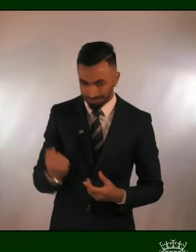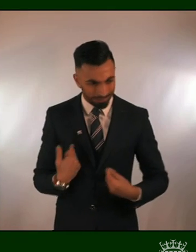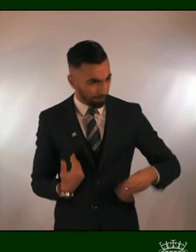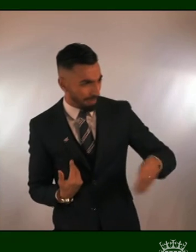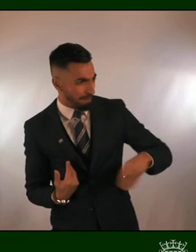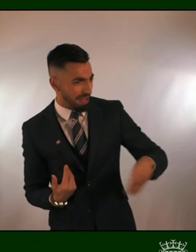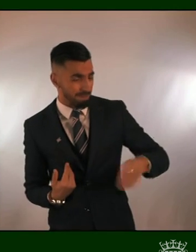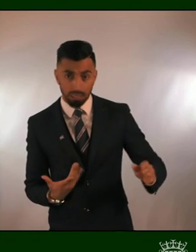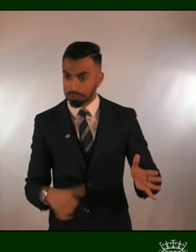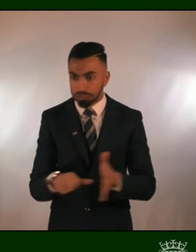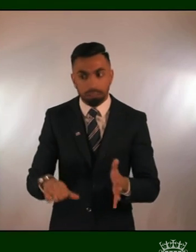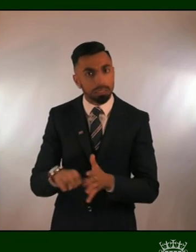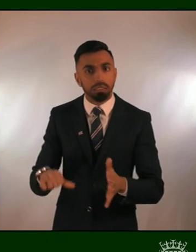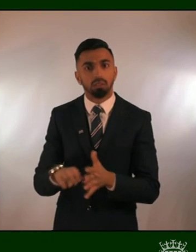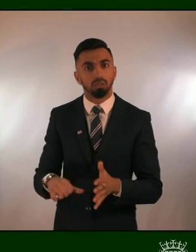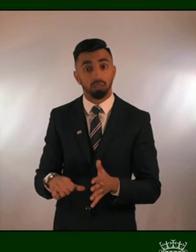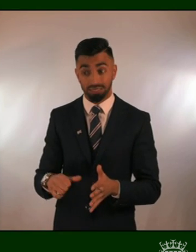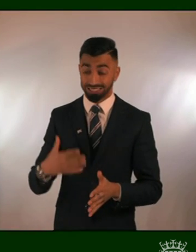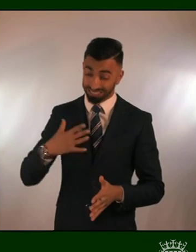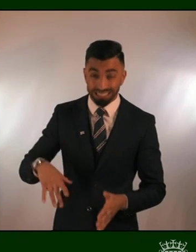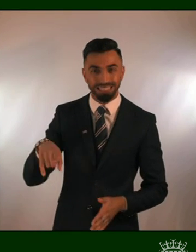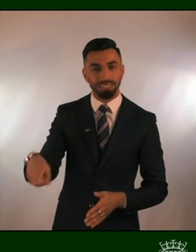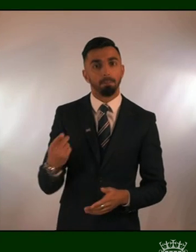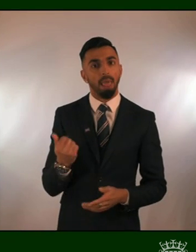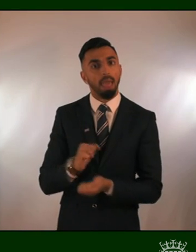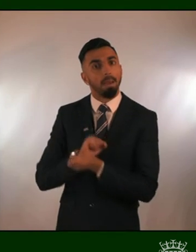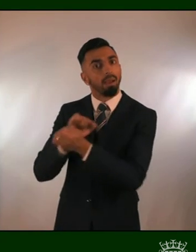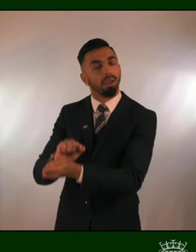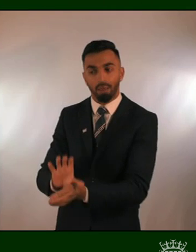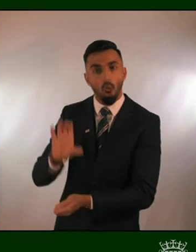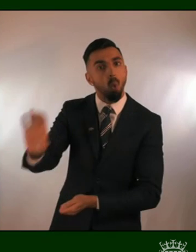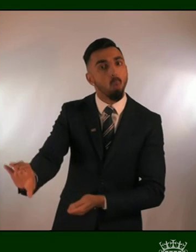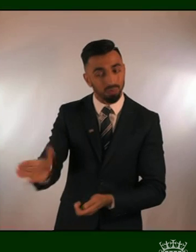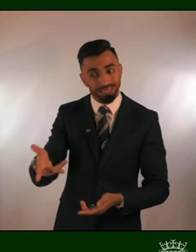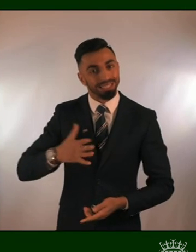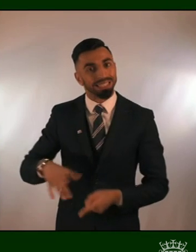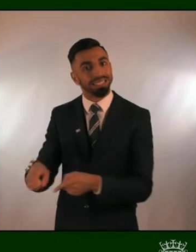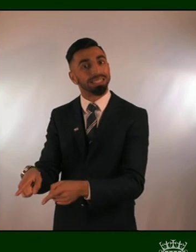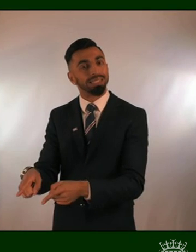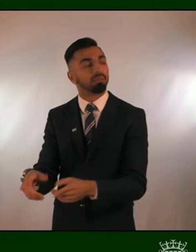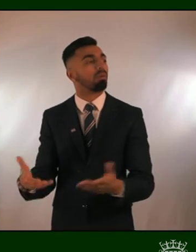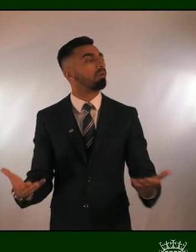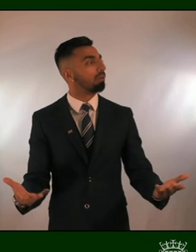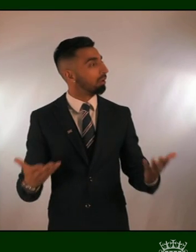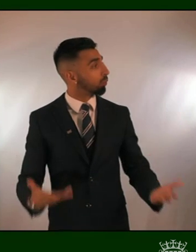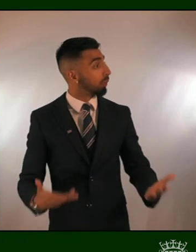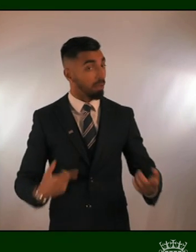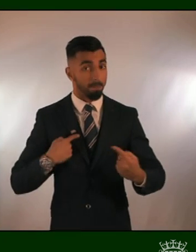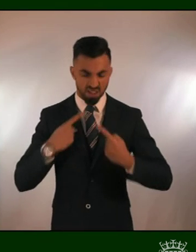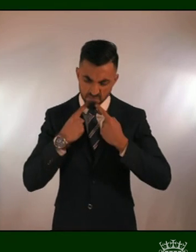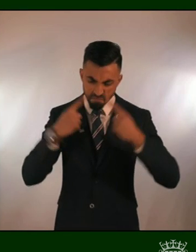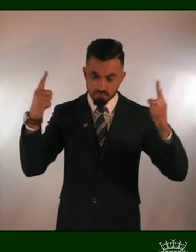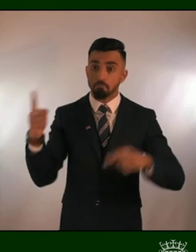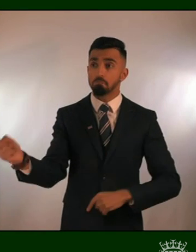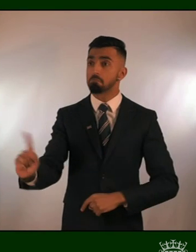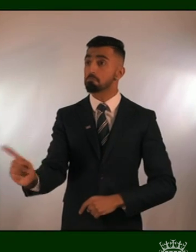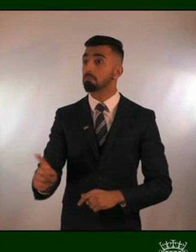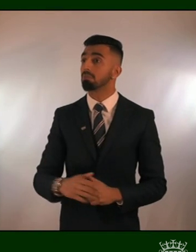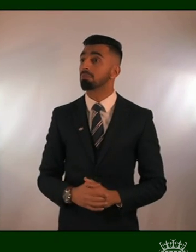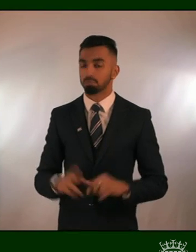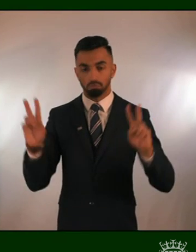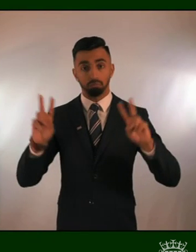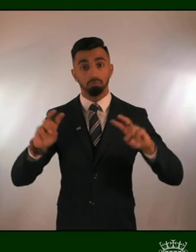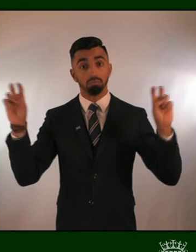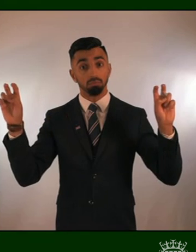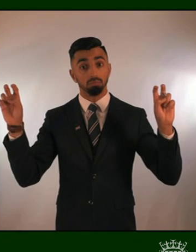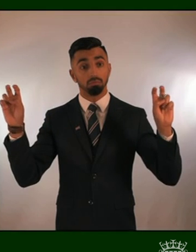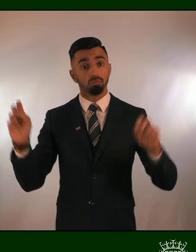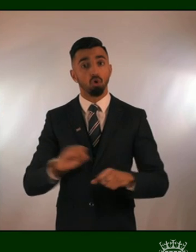They will need loans to get through this period. So, today, I am announcing a new, temporary coronavirus business interruption loan scheme.